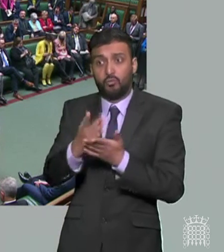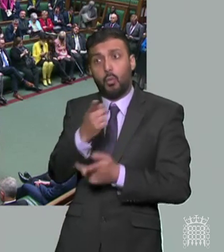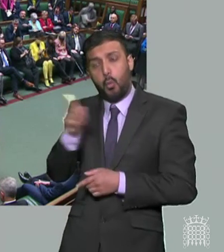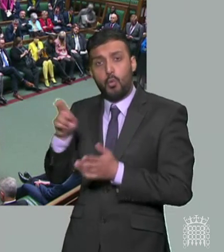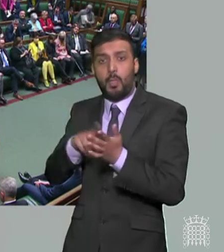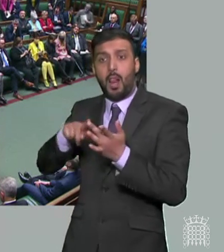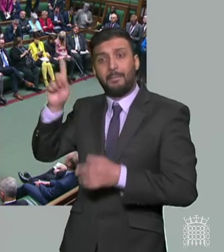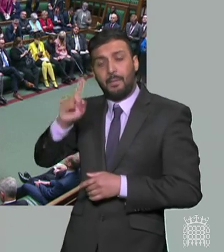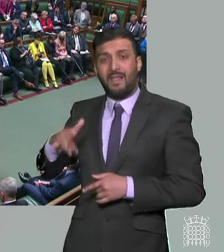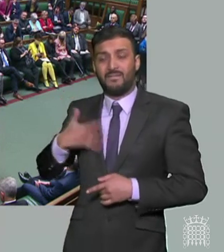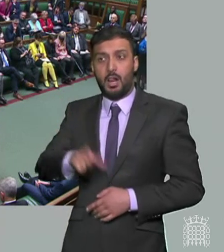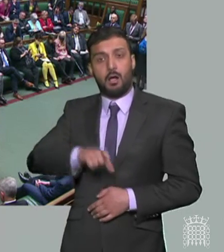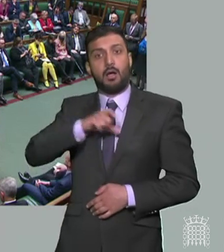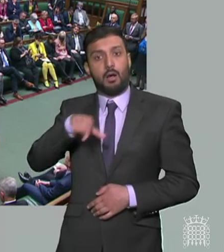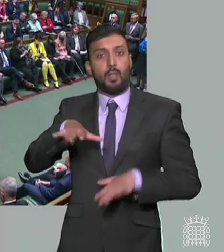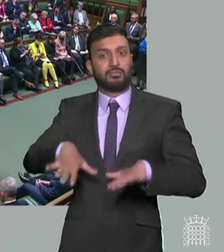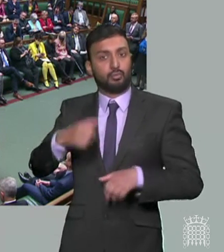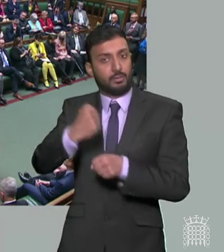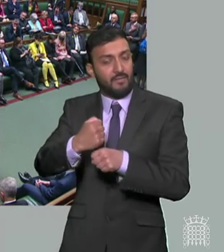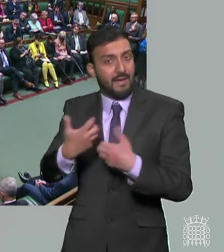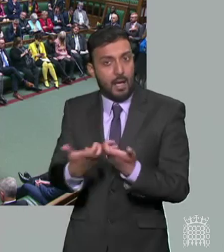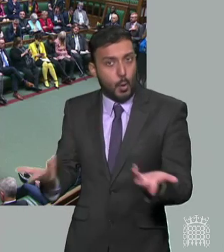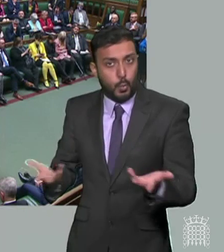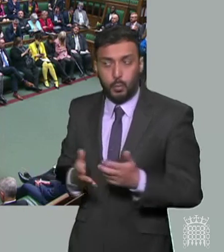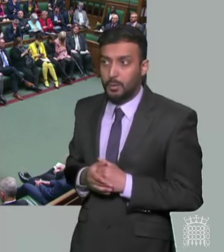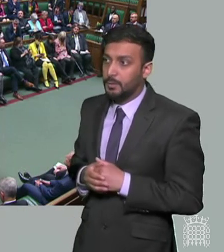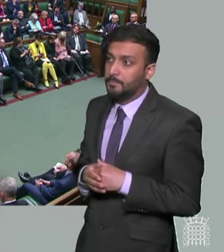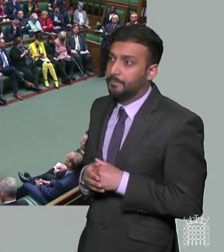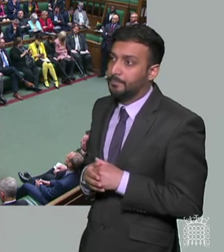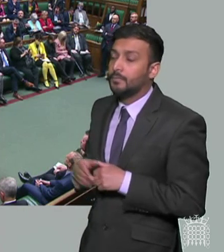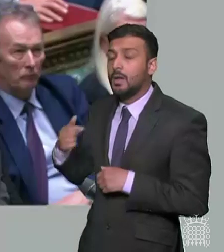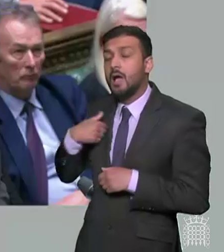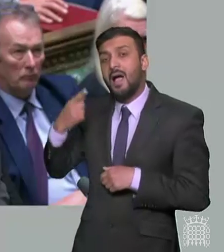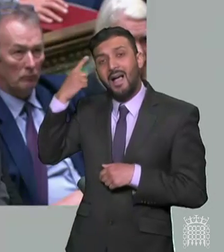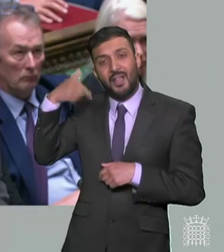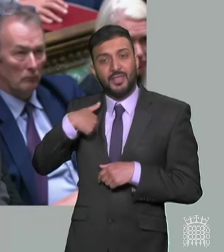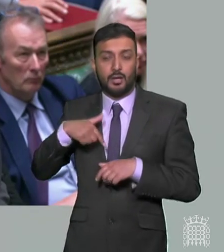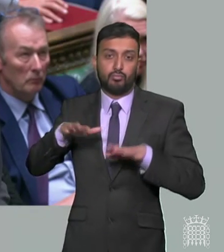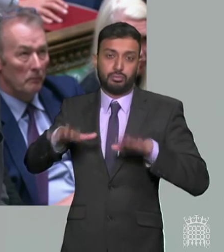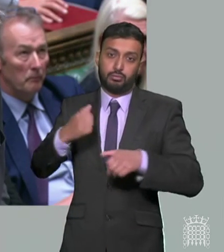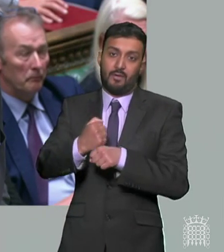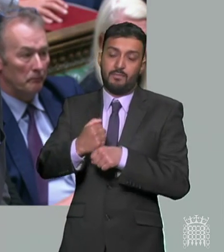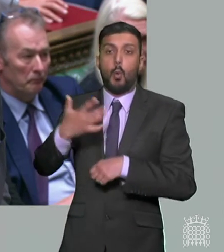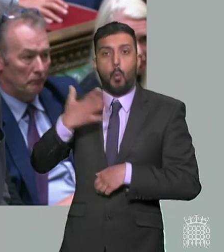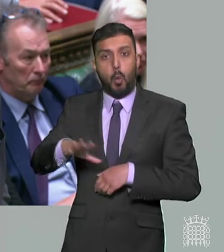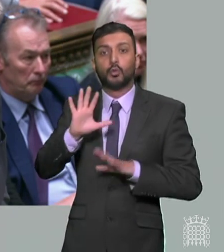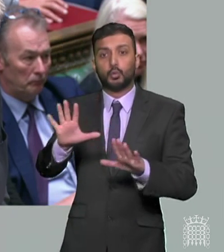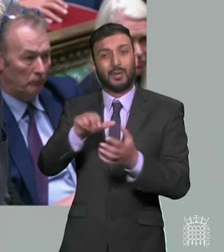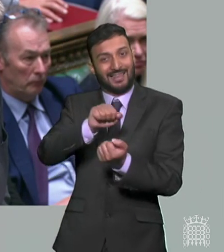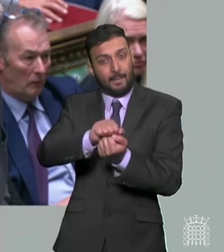I think the whole House will want to support the balance and symmetry of the Good Friday agreement.